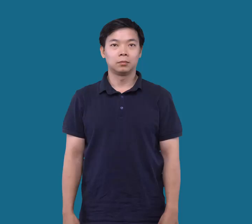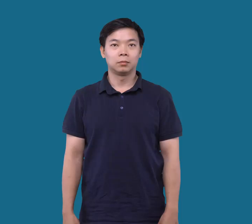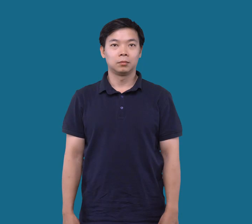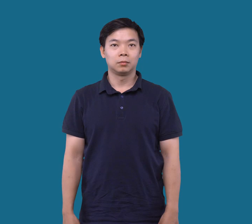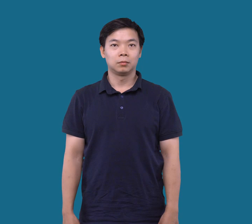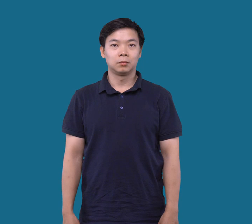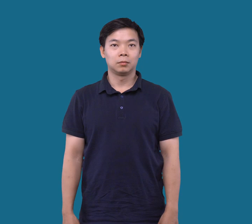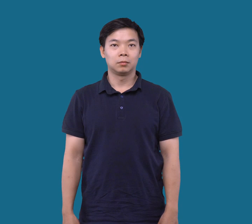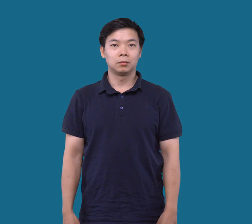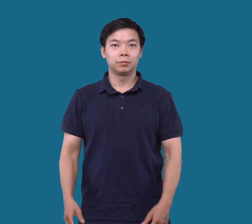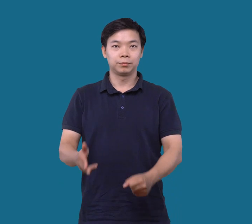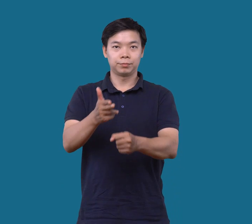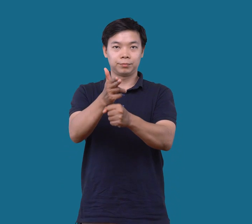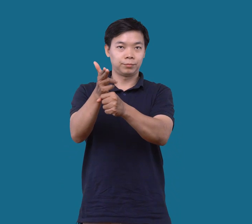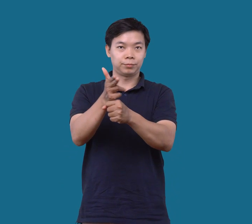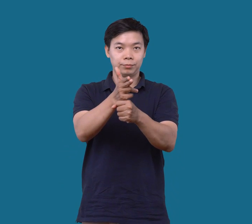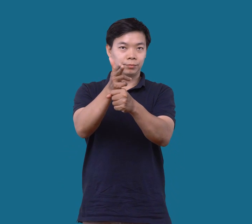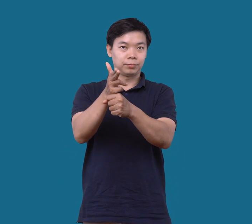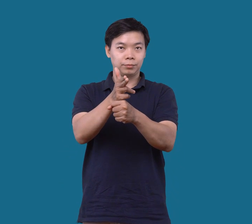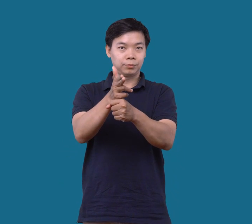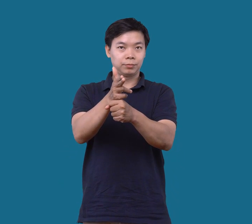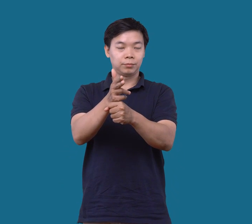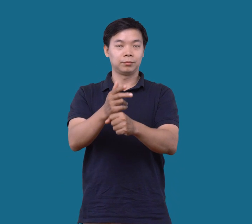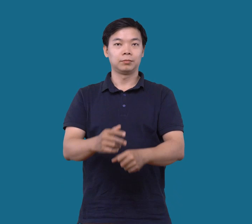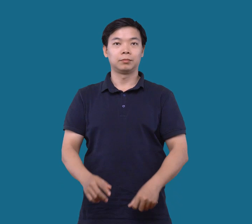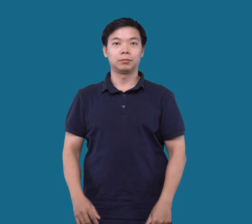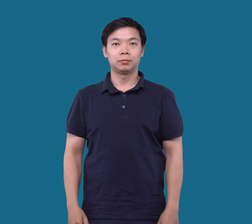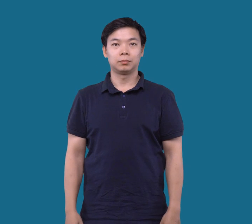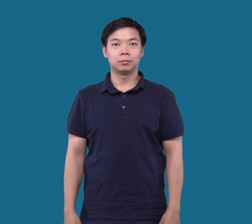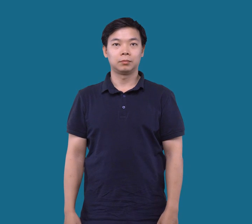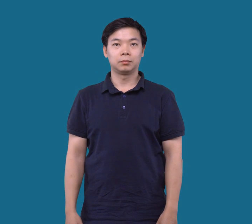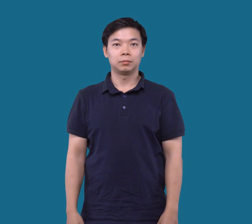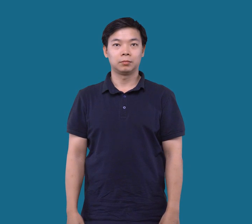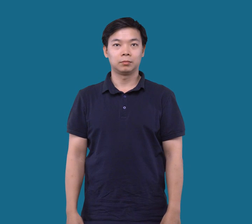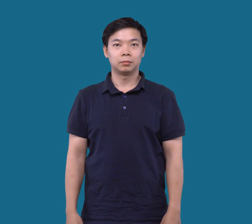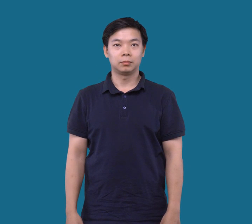máy quay